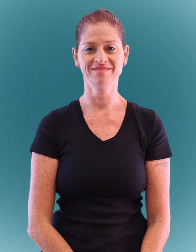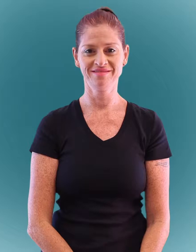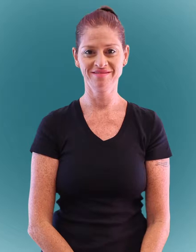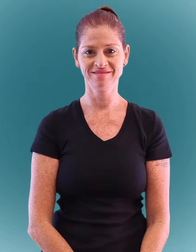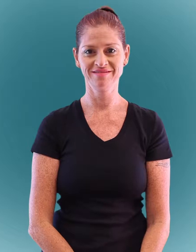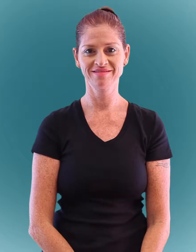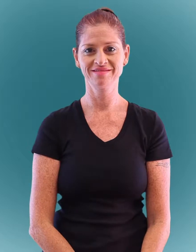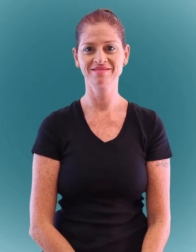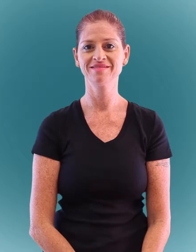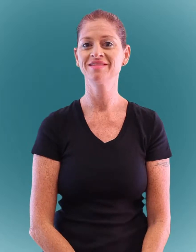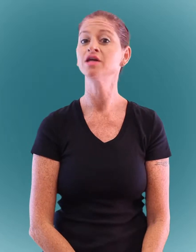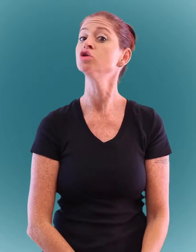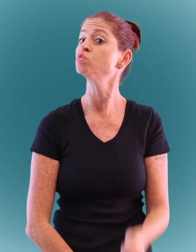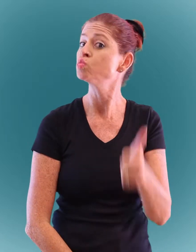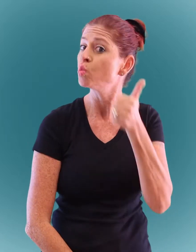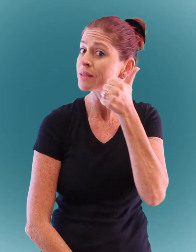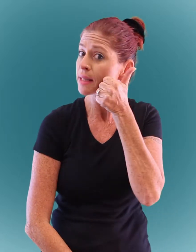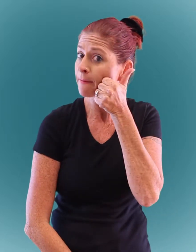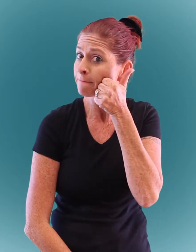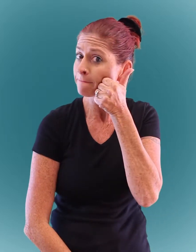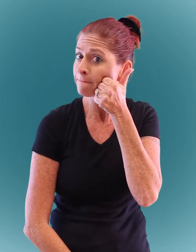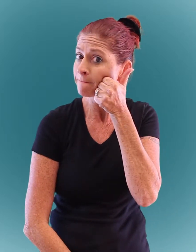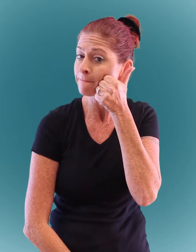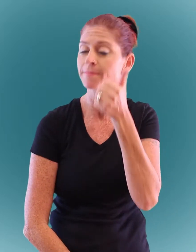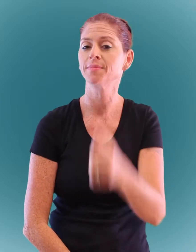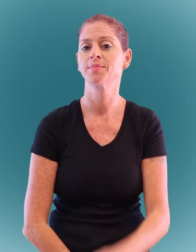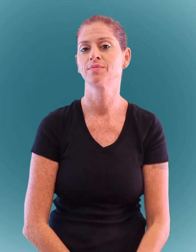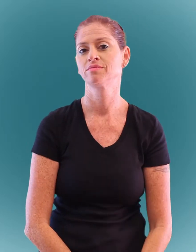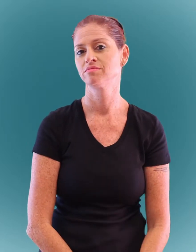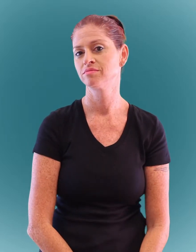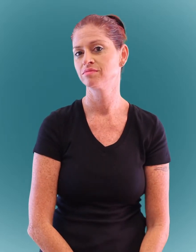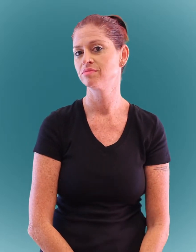שירותים